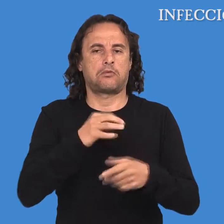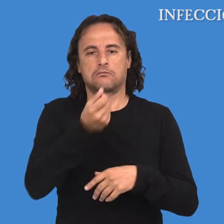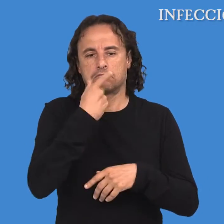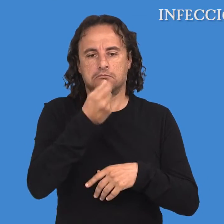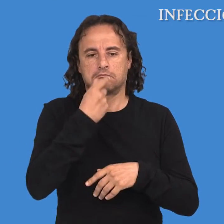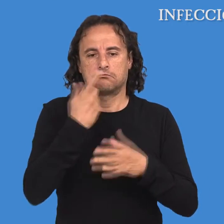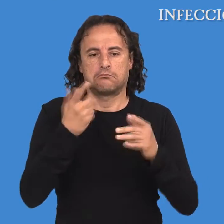droga